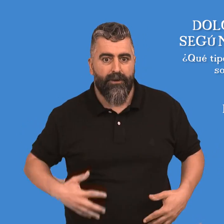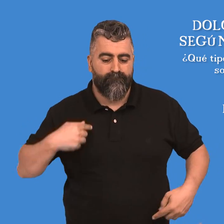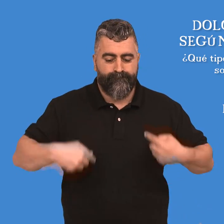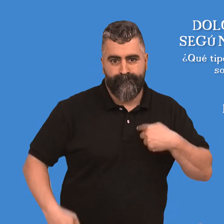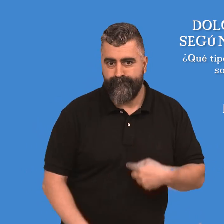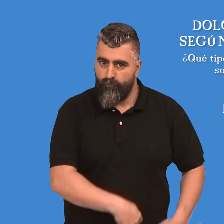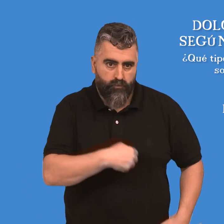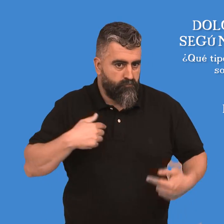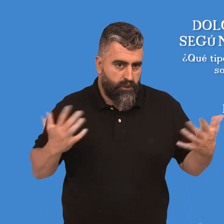circulación